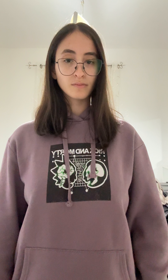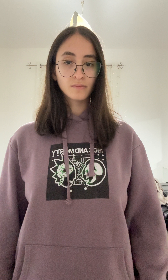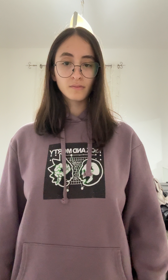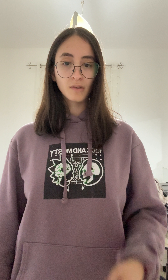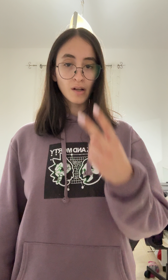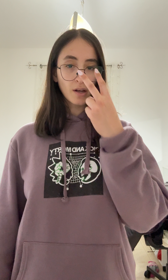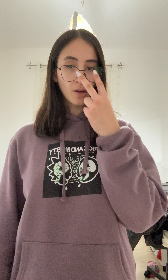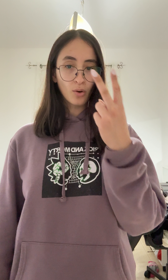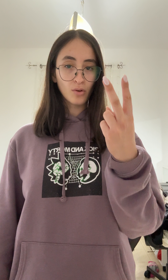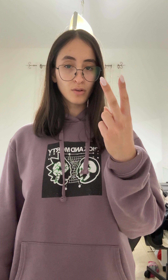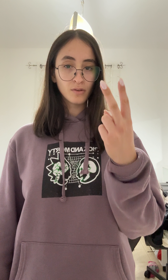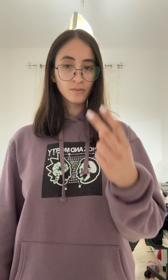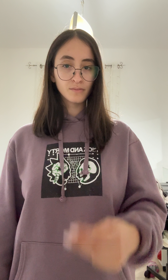לראות